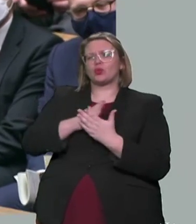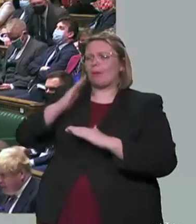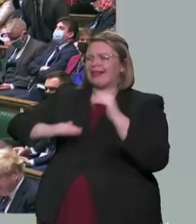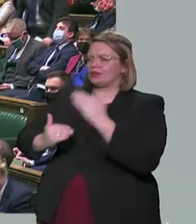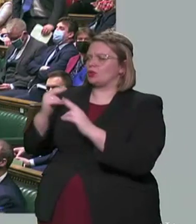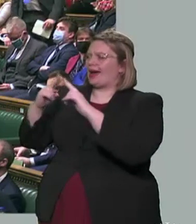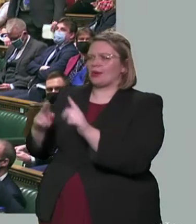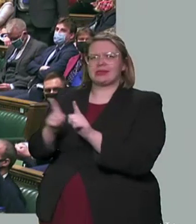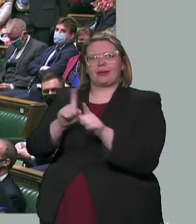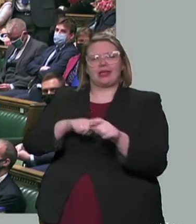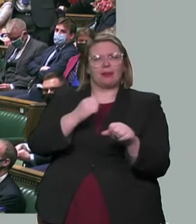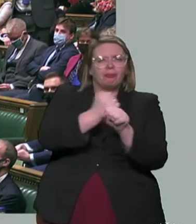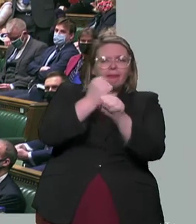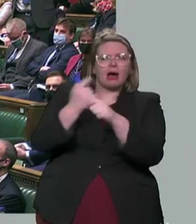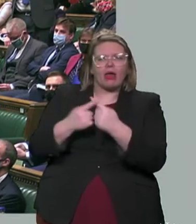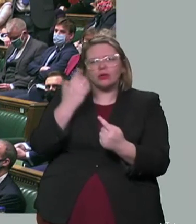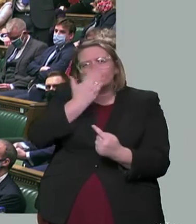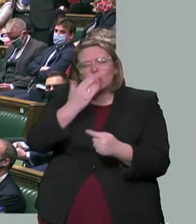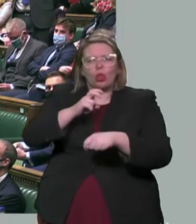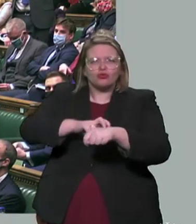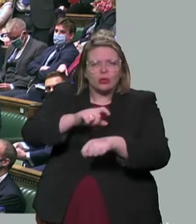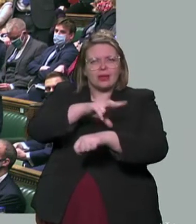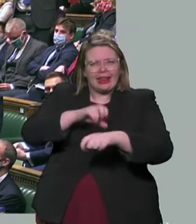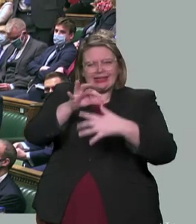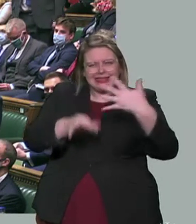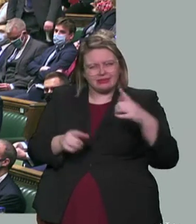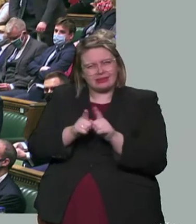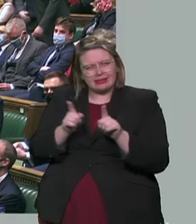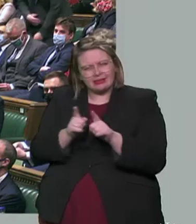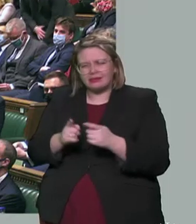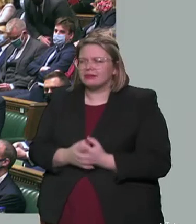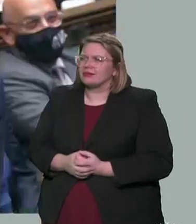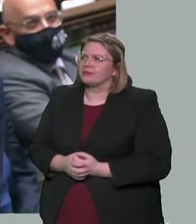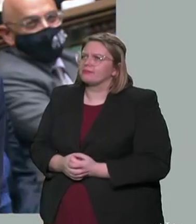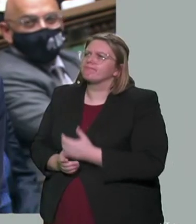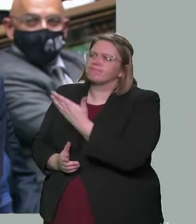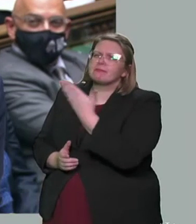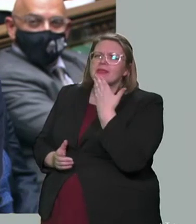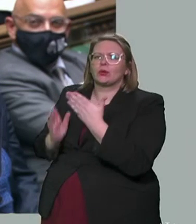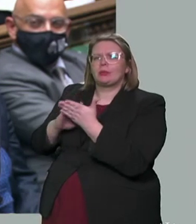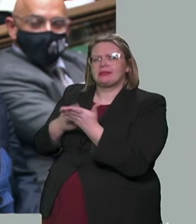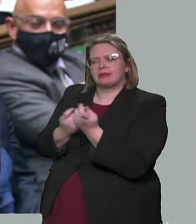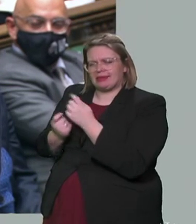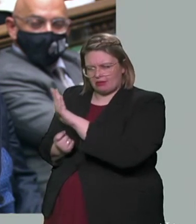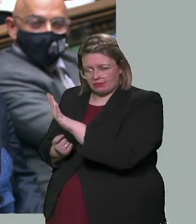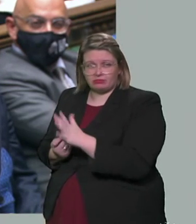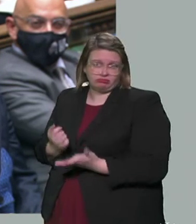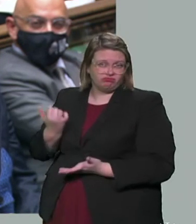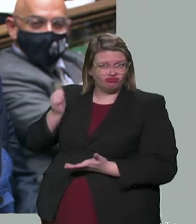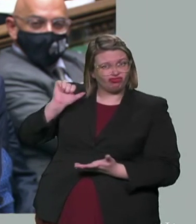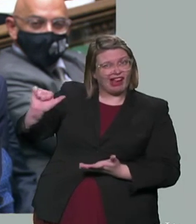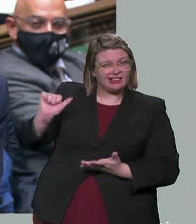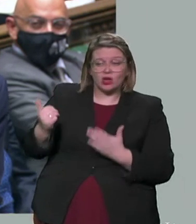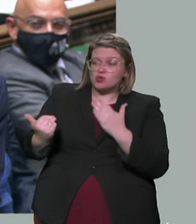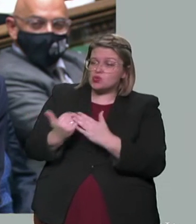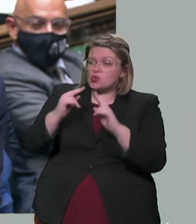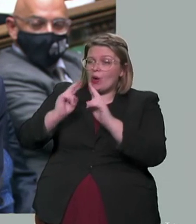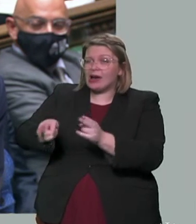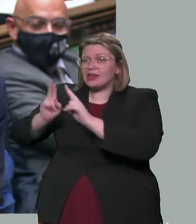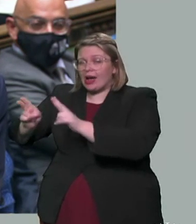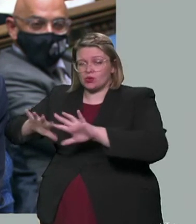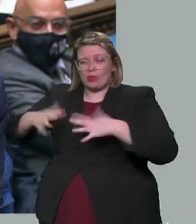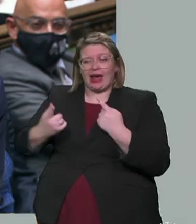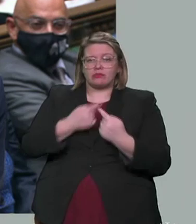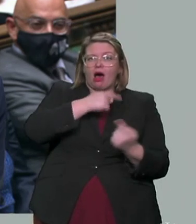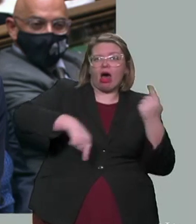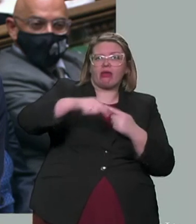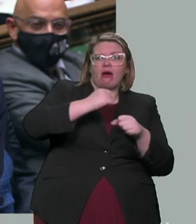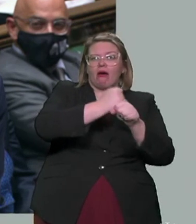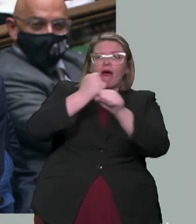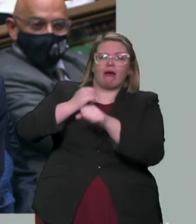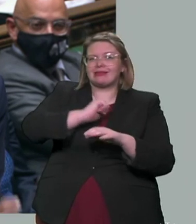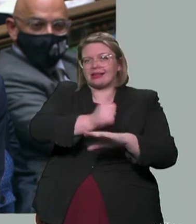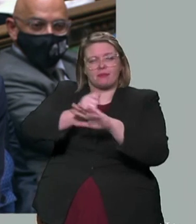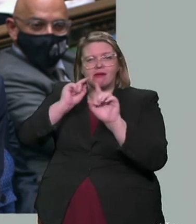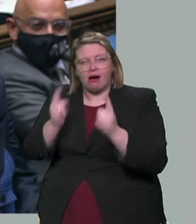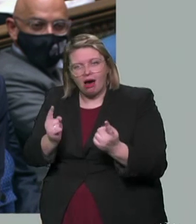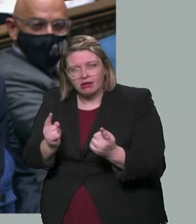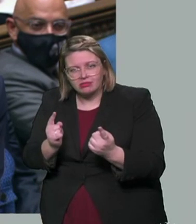Yes. I thank my honourable Friend, and he is completely right: we cannot build new homes without putting in the infrastructure to go with it.